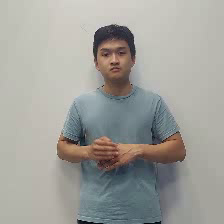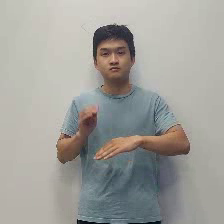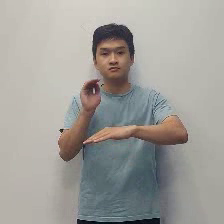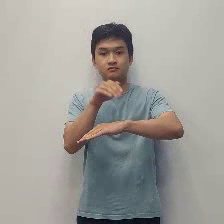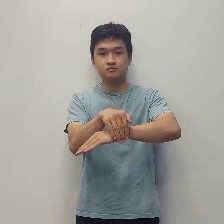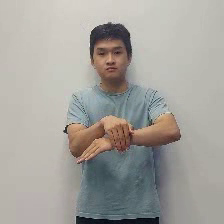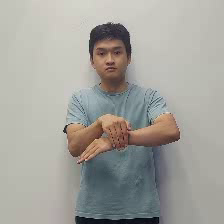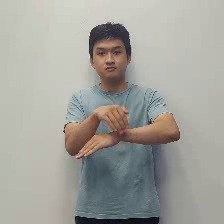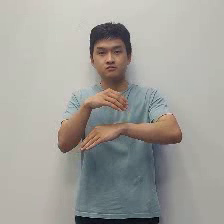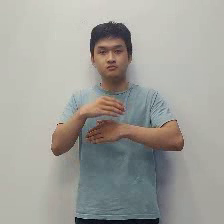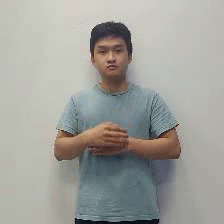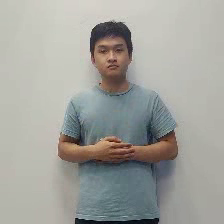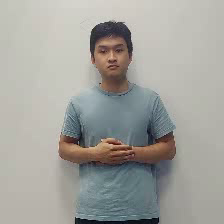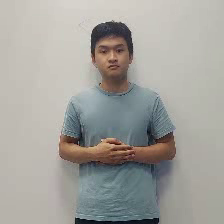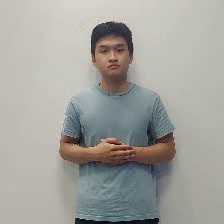Chiều